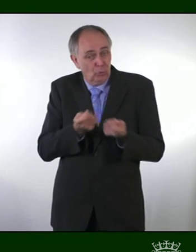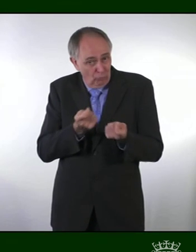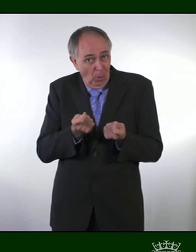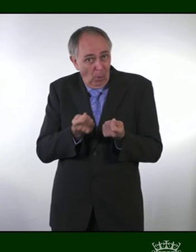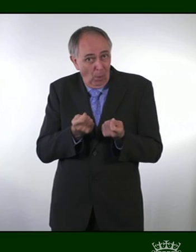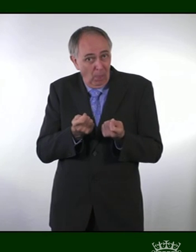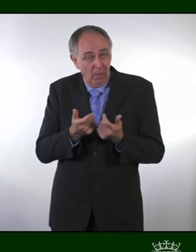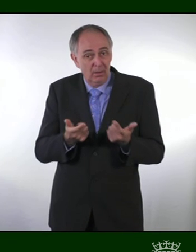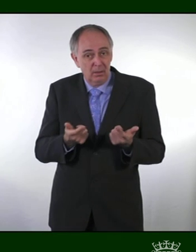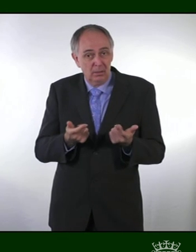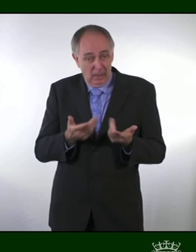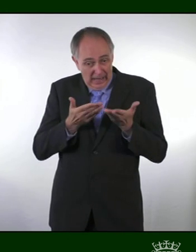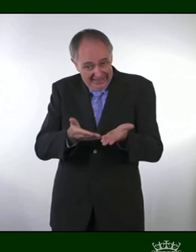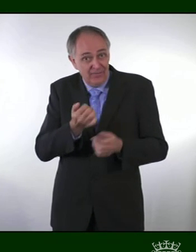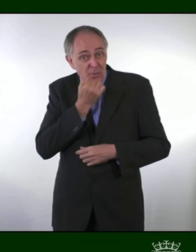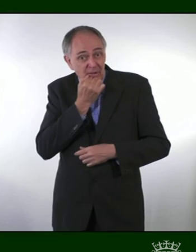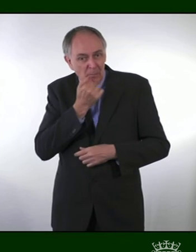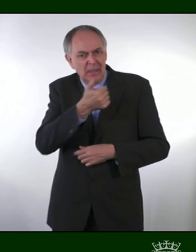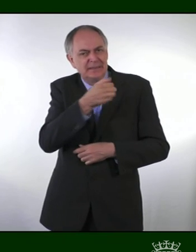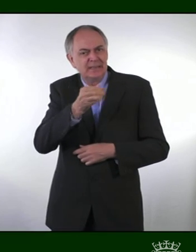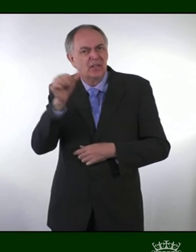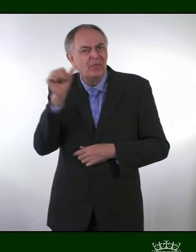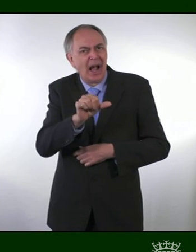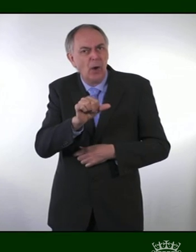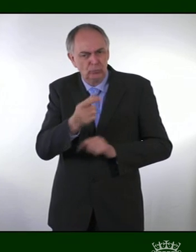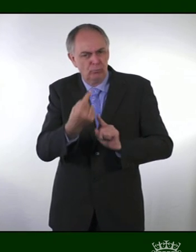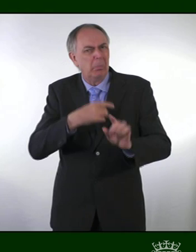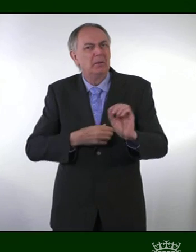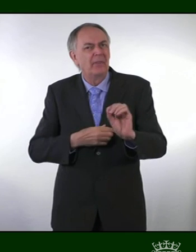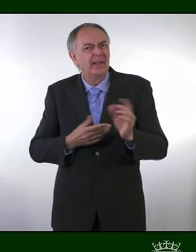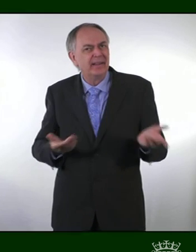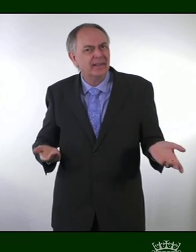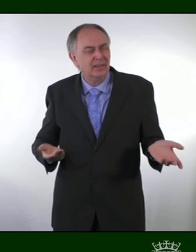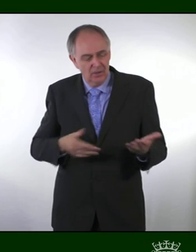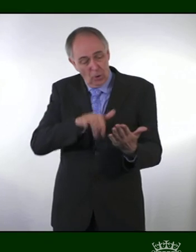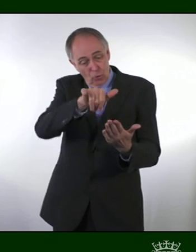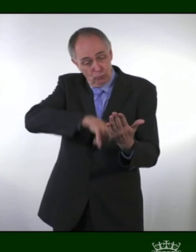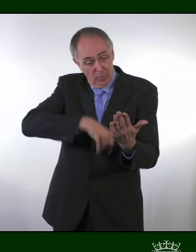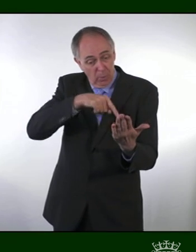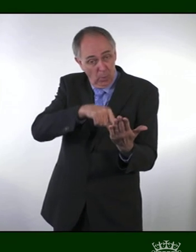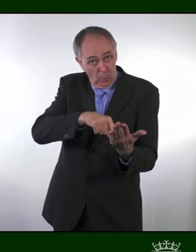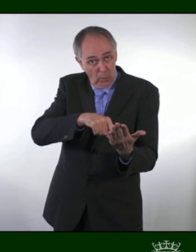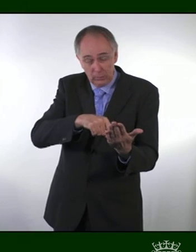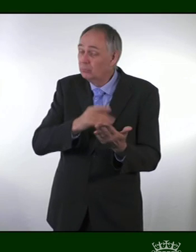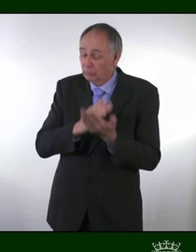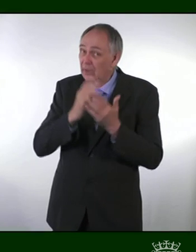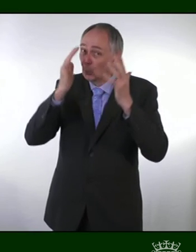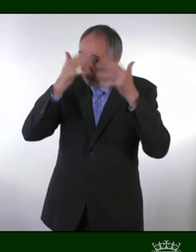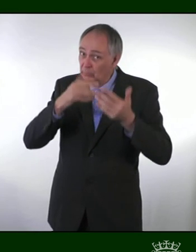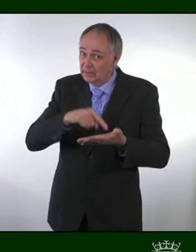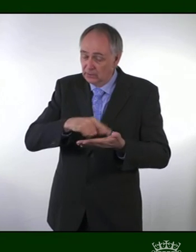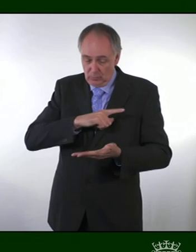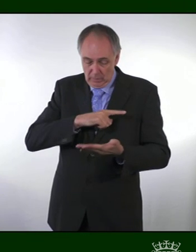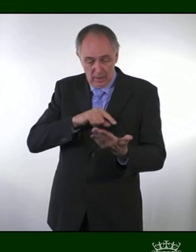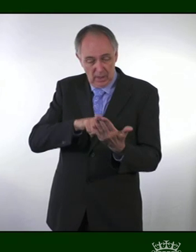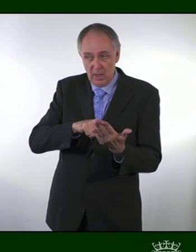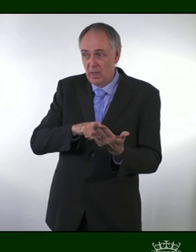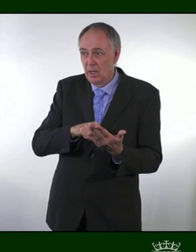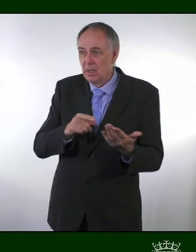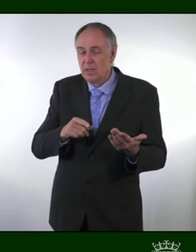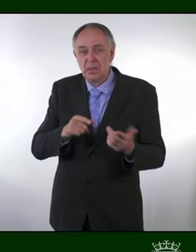I gave the Prime Minister the number: 600,000. He did not reply. The report goes on to say, and this is a real cause for concern— The Prime Minister is chuntering.